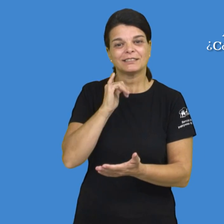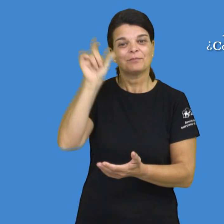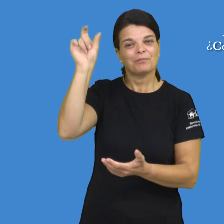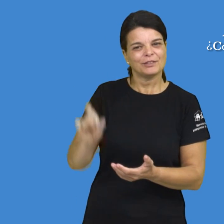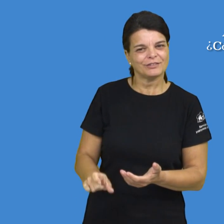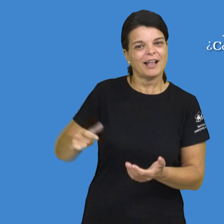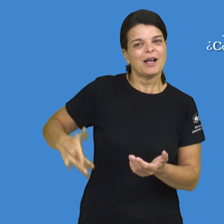persona